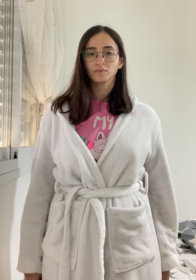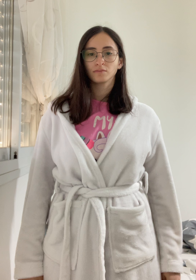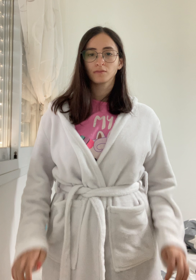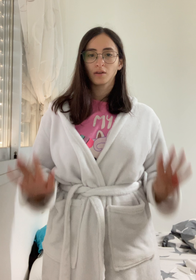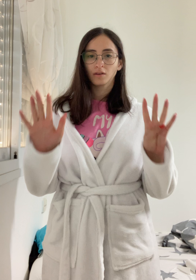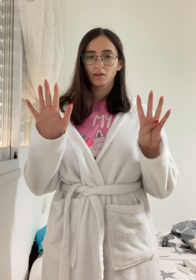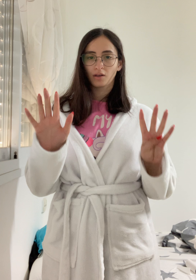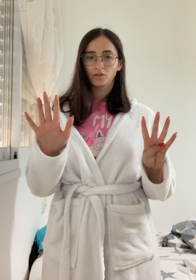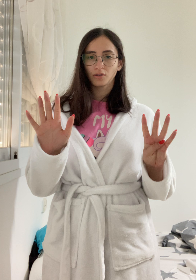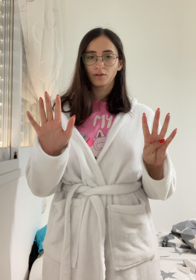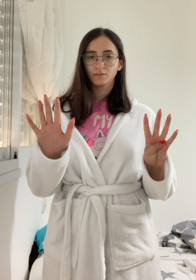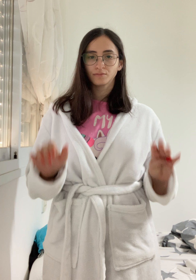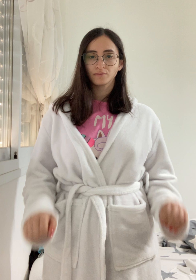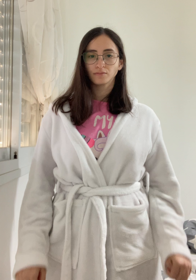תשע